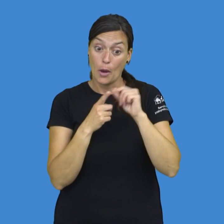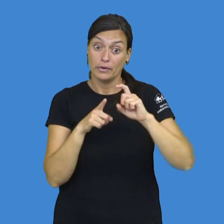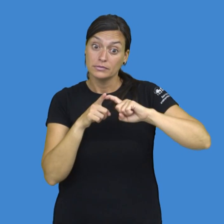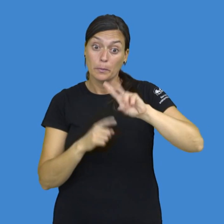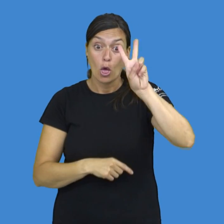tipo